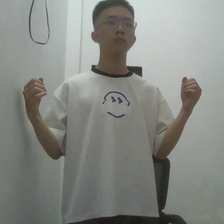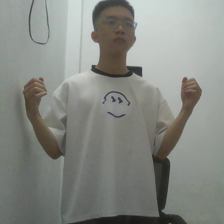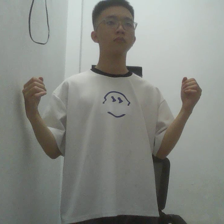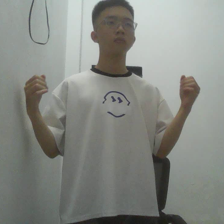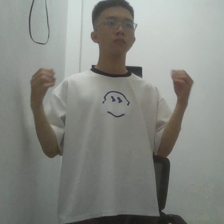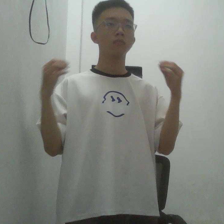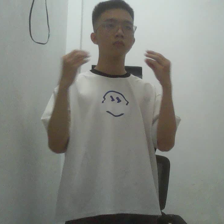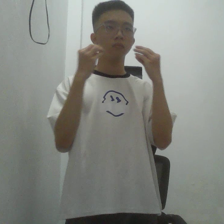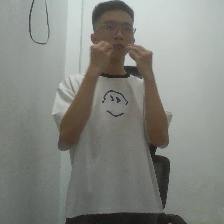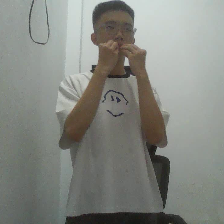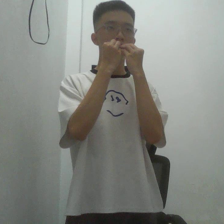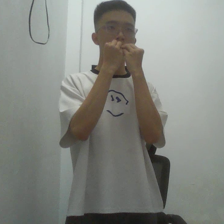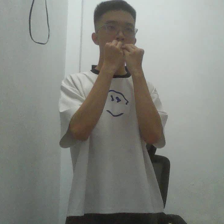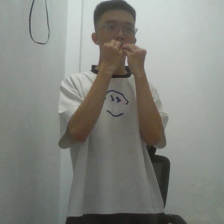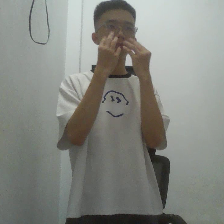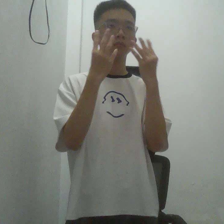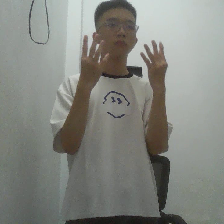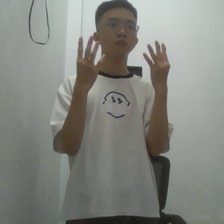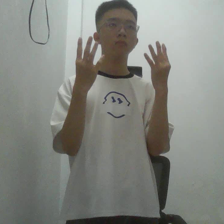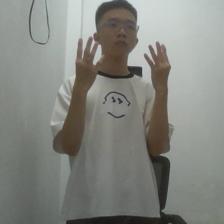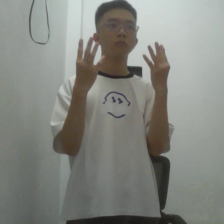cam on